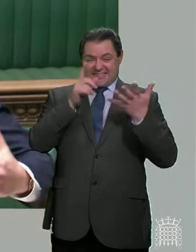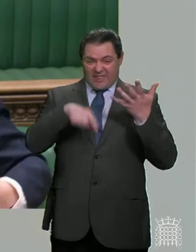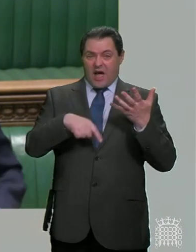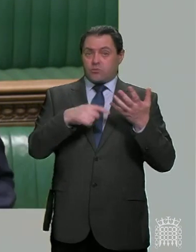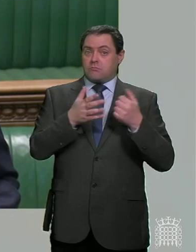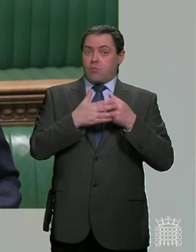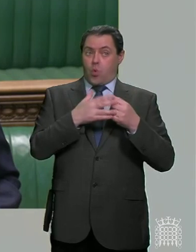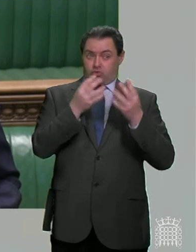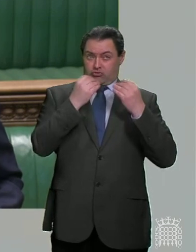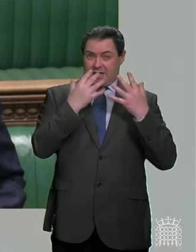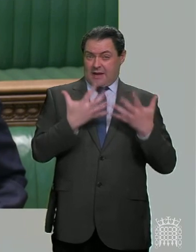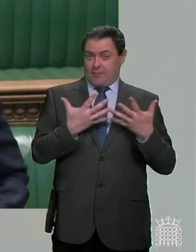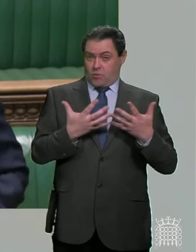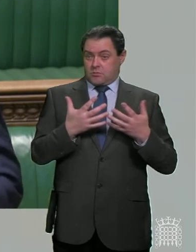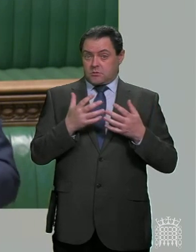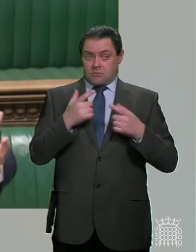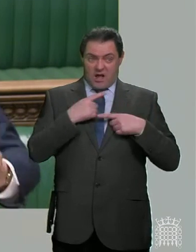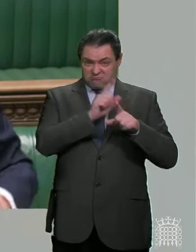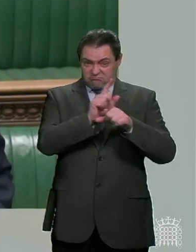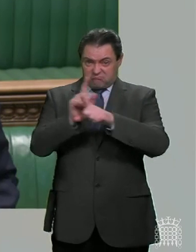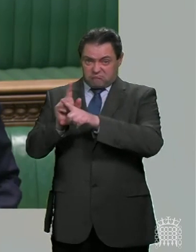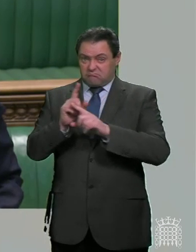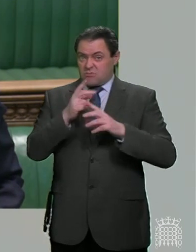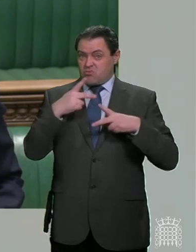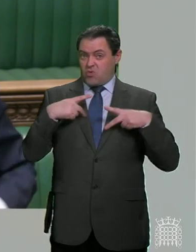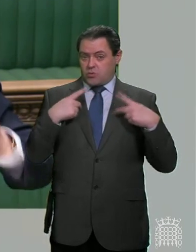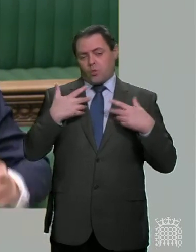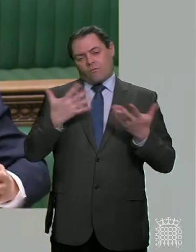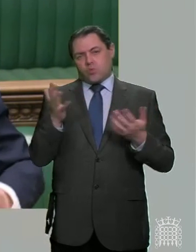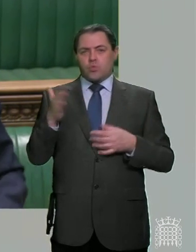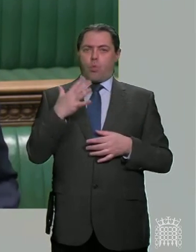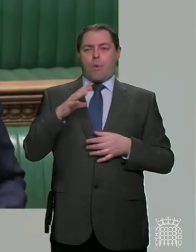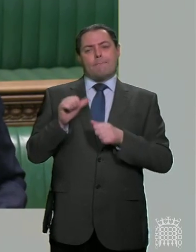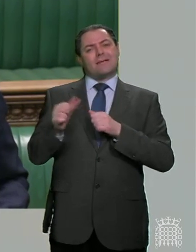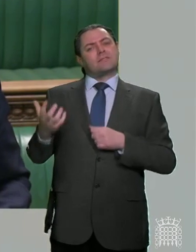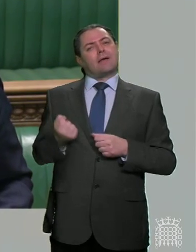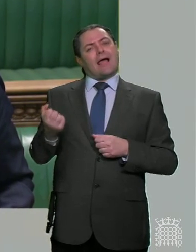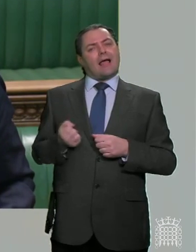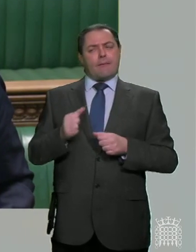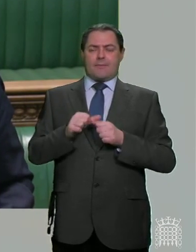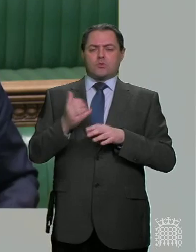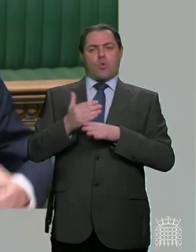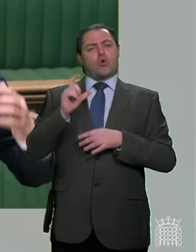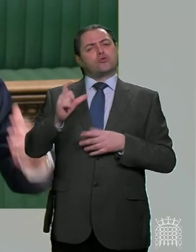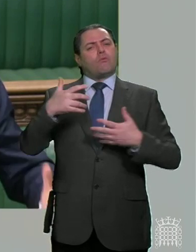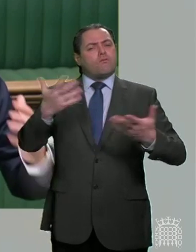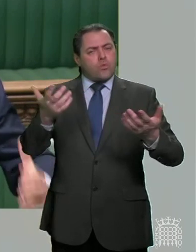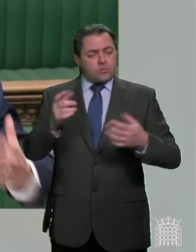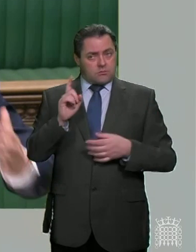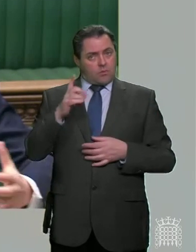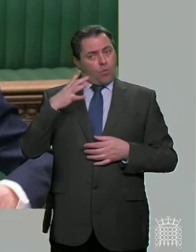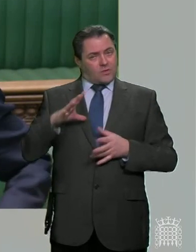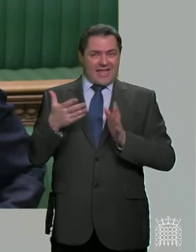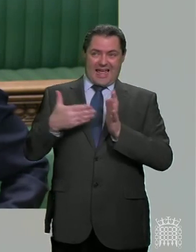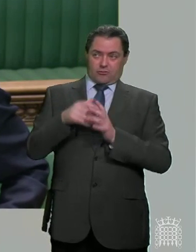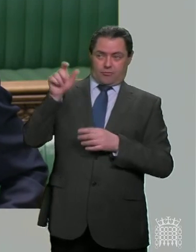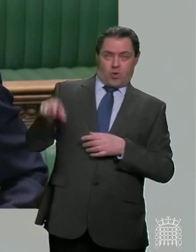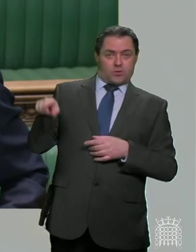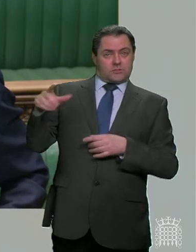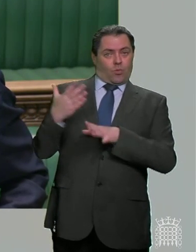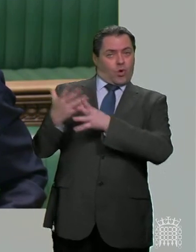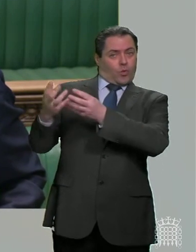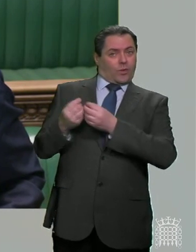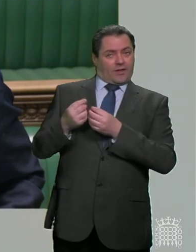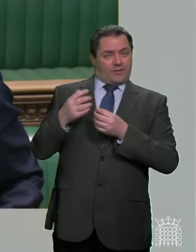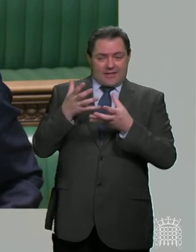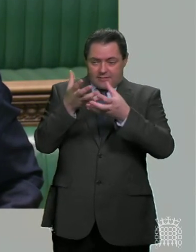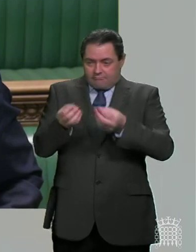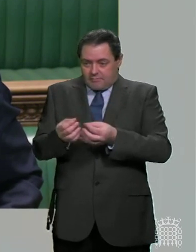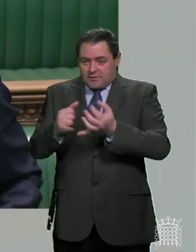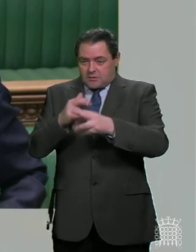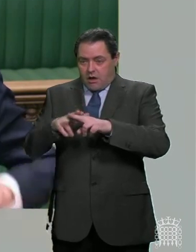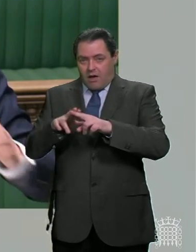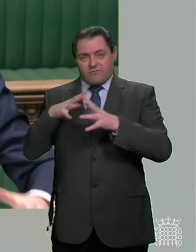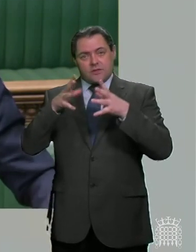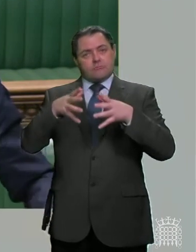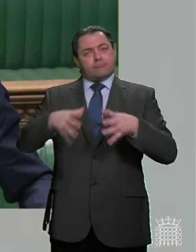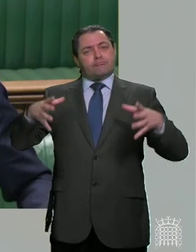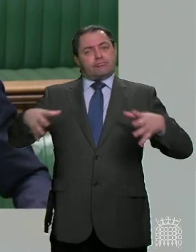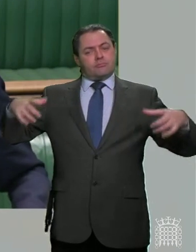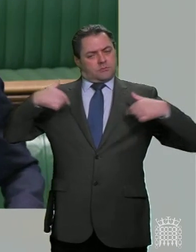When I talk to nurses—of course everyone wants better pay and conditions; I totally understand that—they say what they also want is an extra pair of hands next to them to give them the help and reassurance that they need.